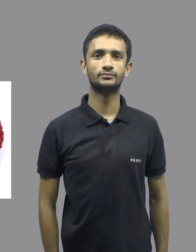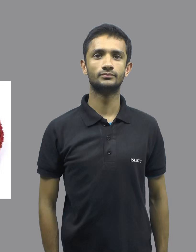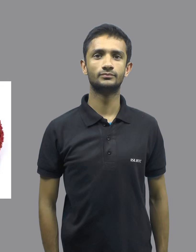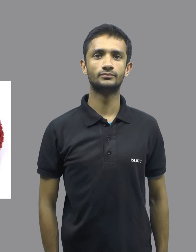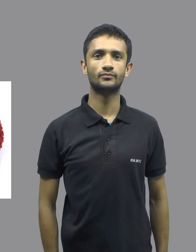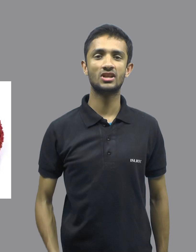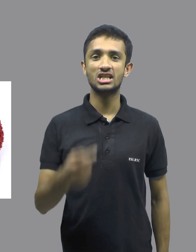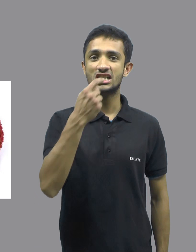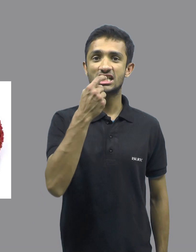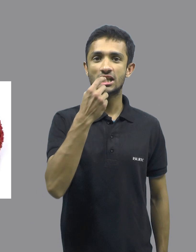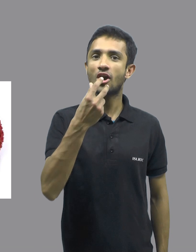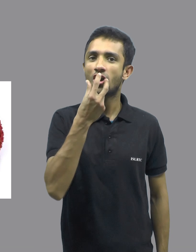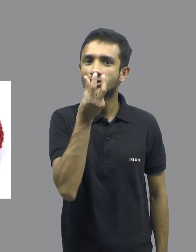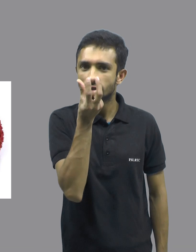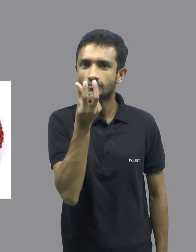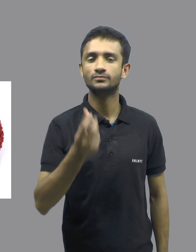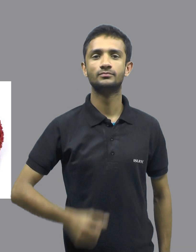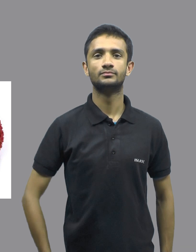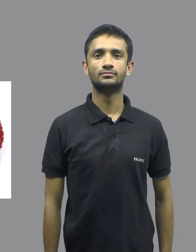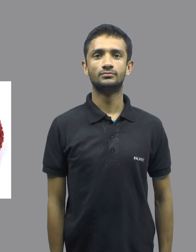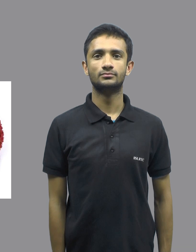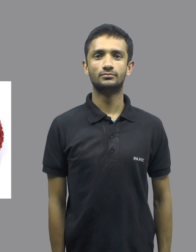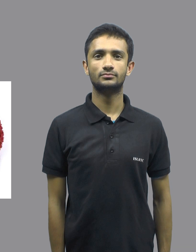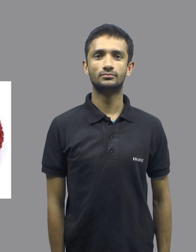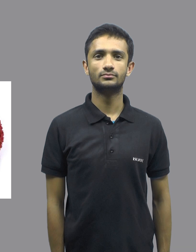Lychee